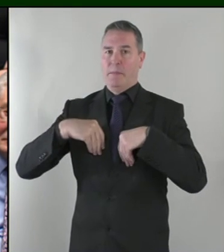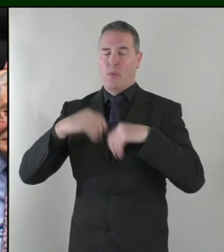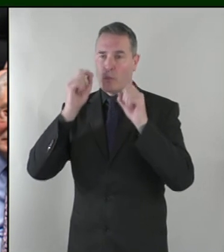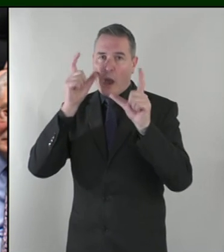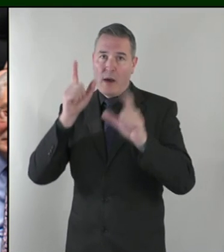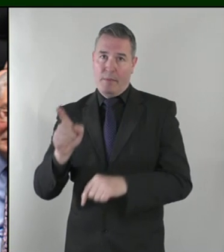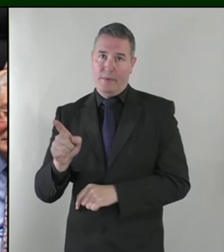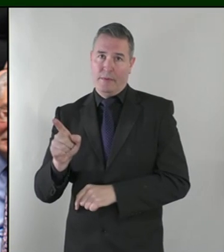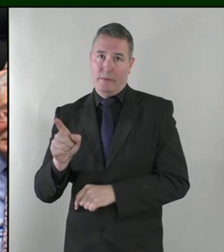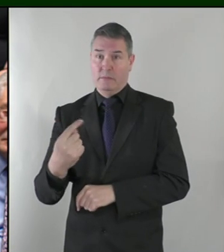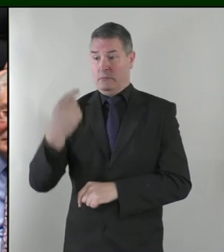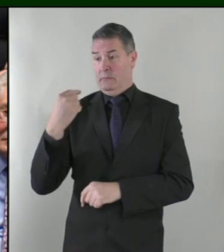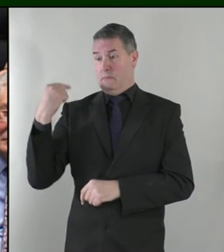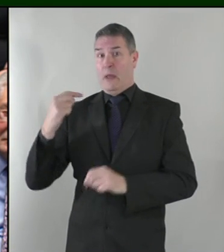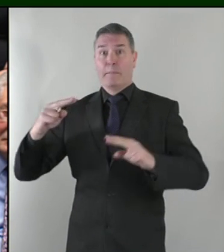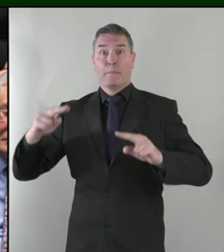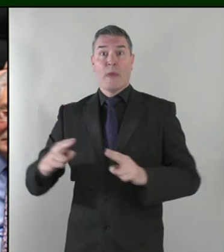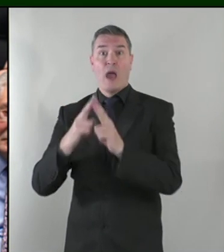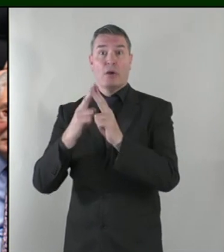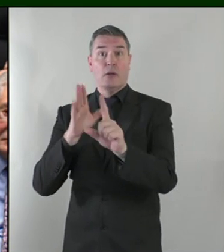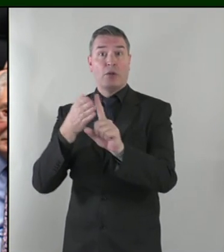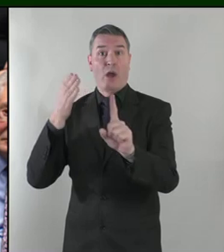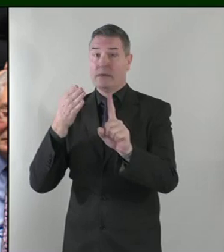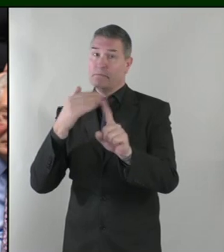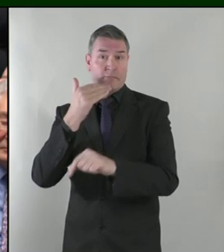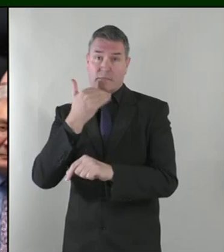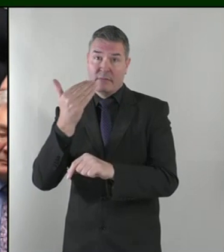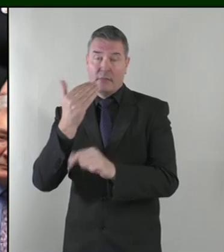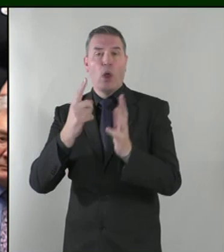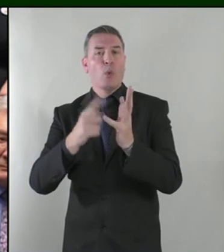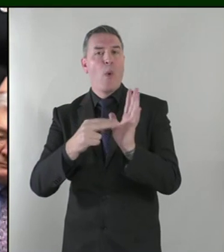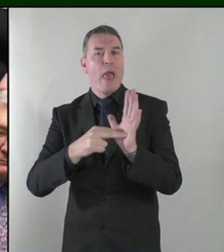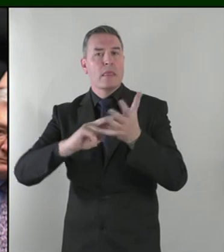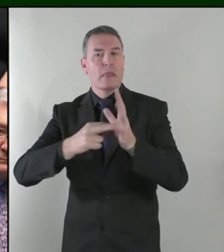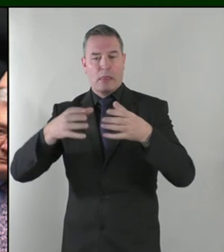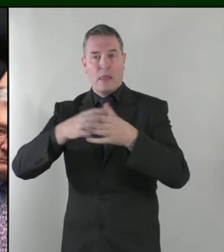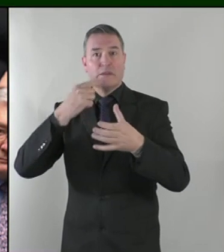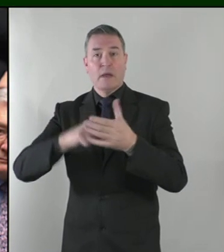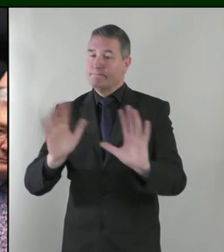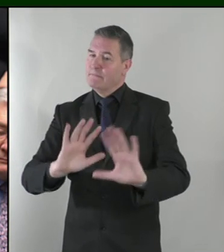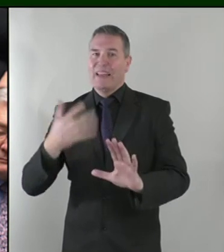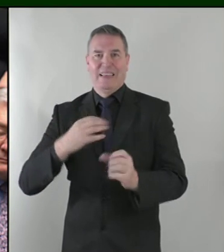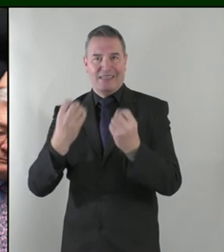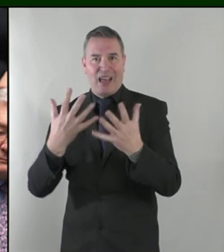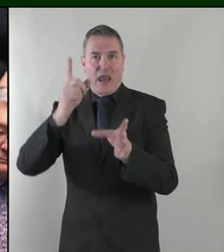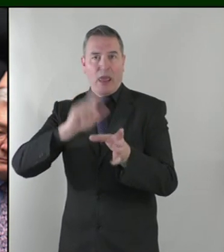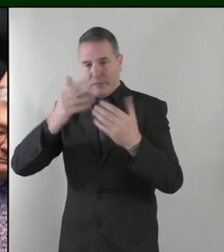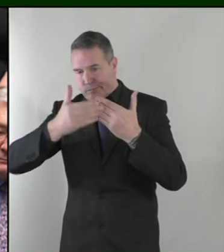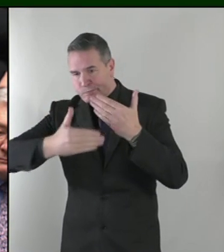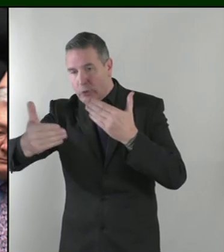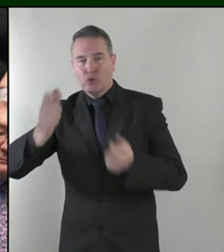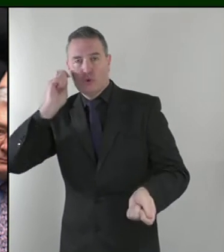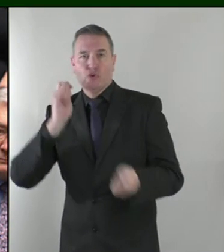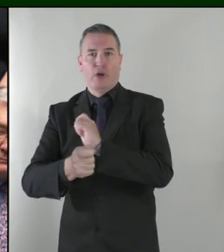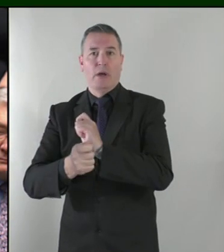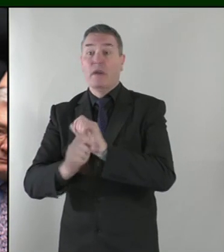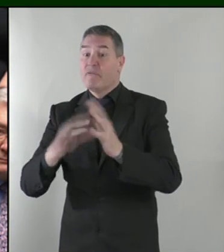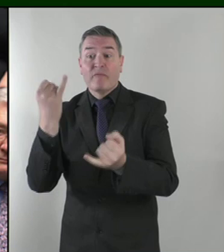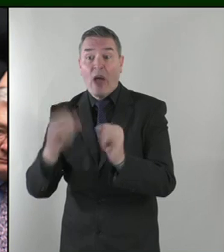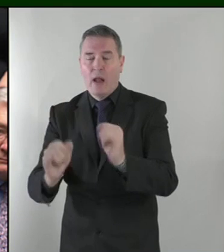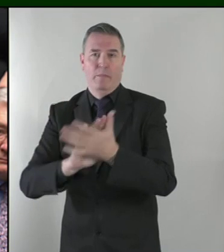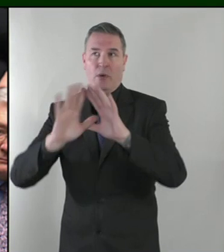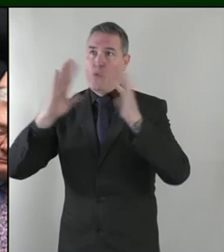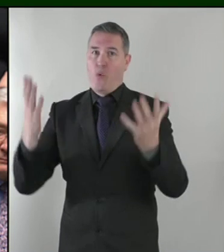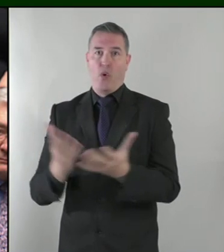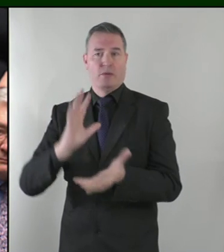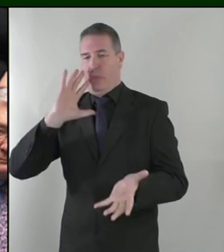Even the Paris targets are not enough. The UN says that we have just a decade to change course if we want to avert a climate catastrophe.